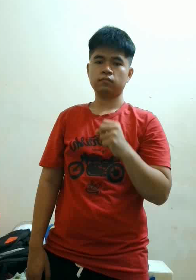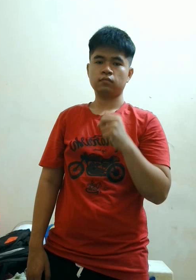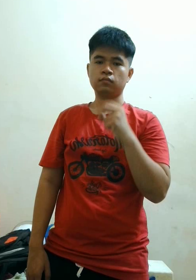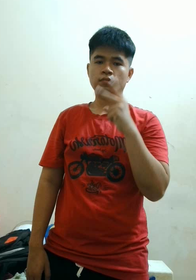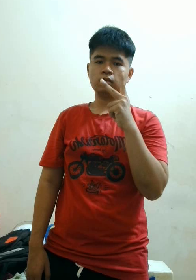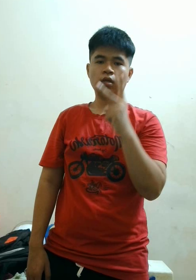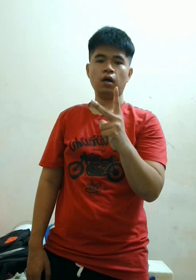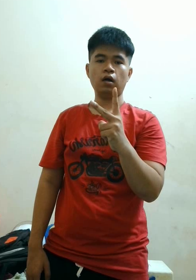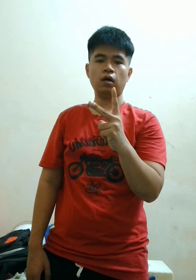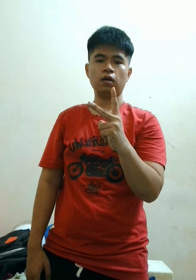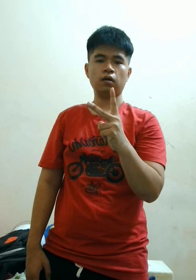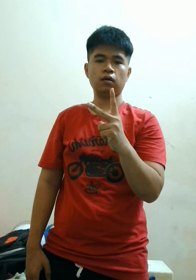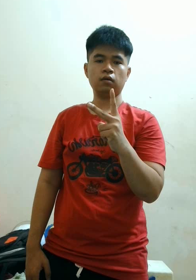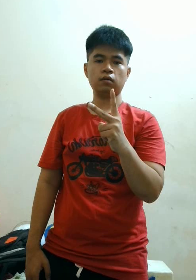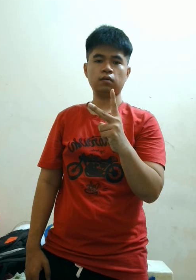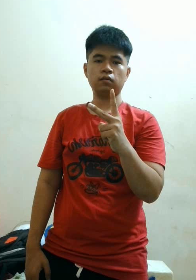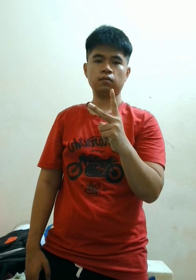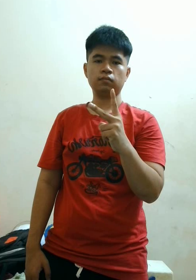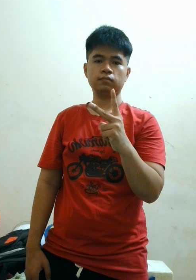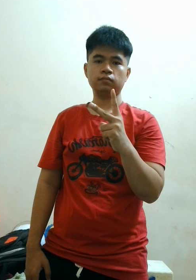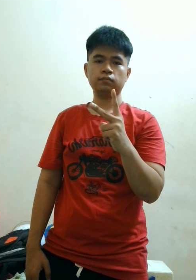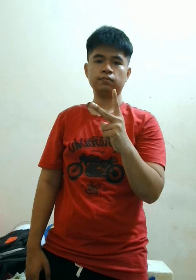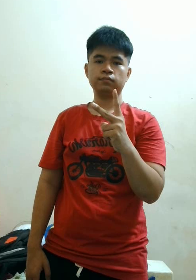h